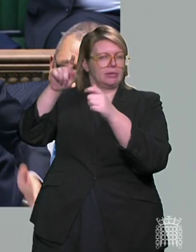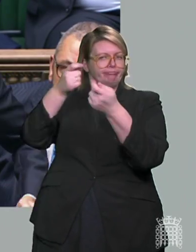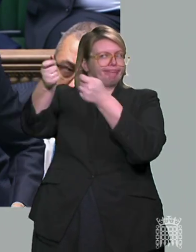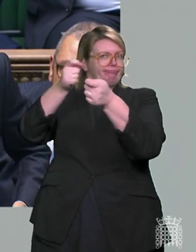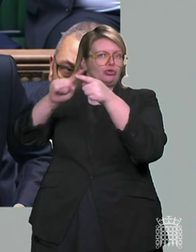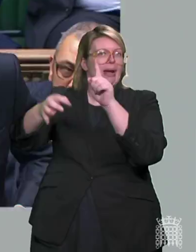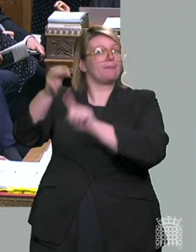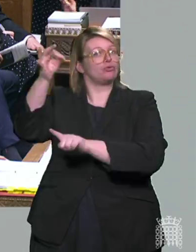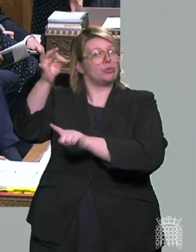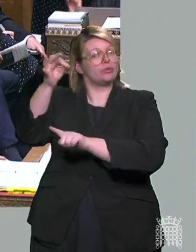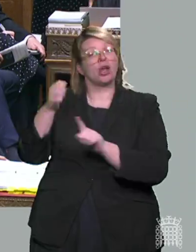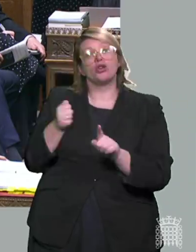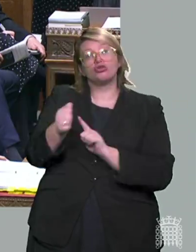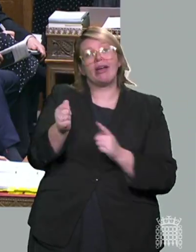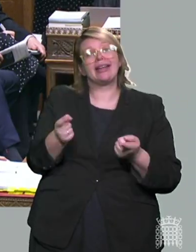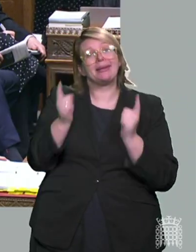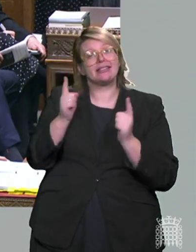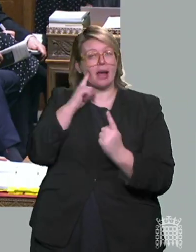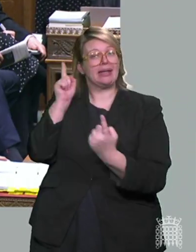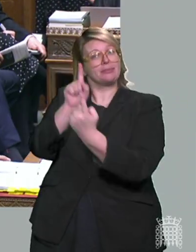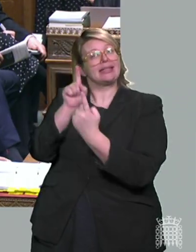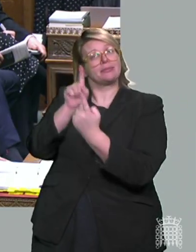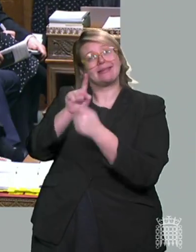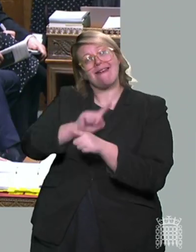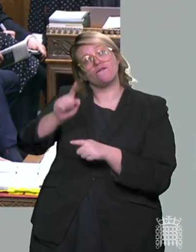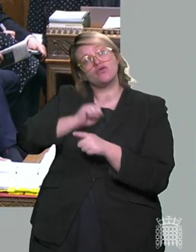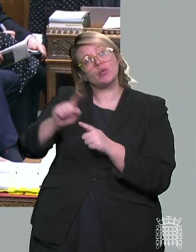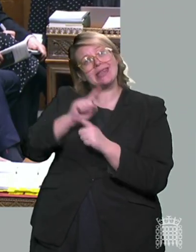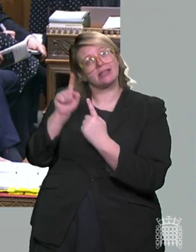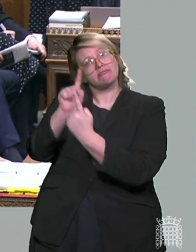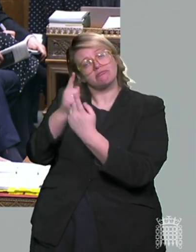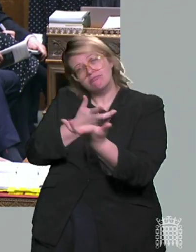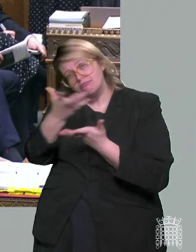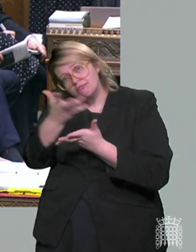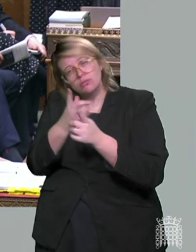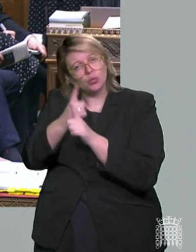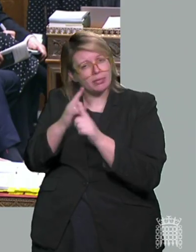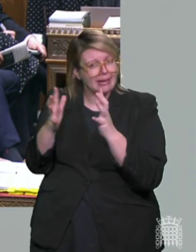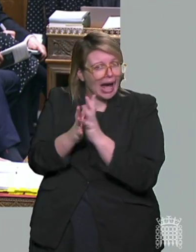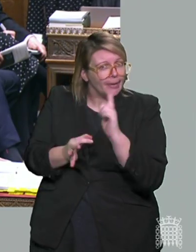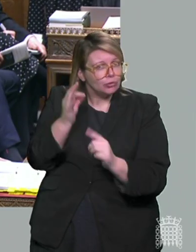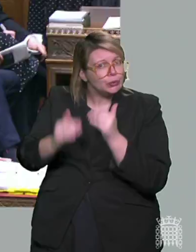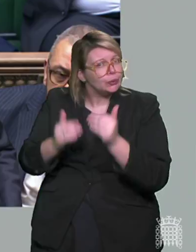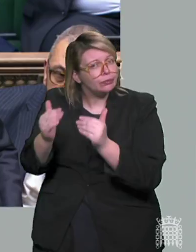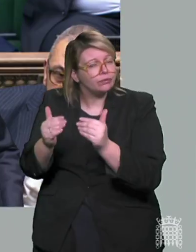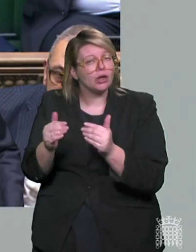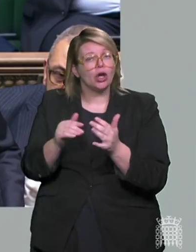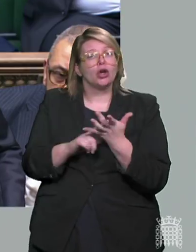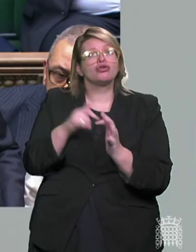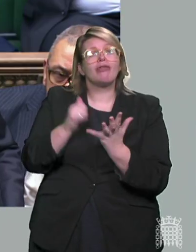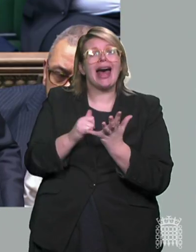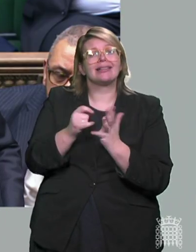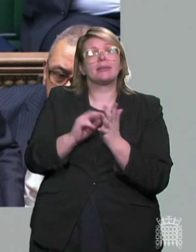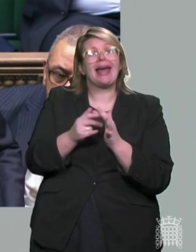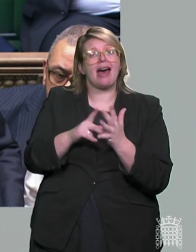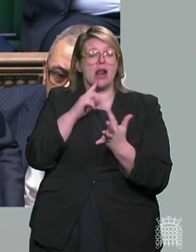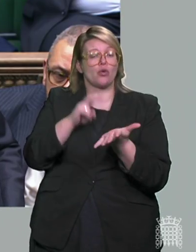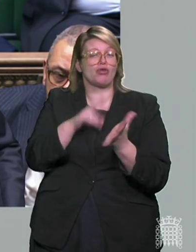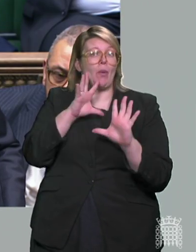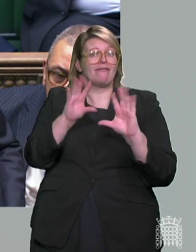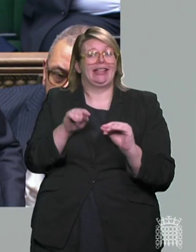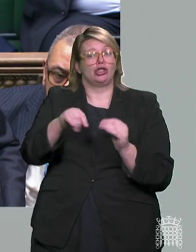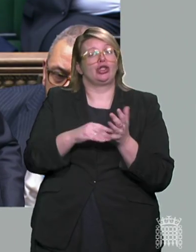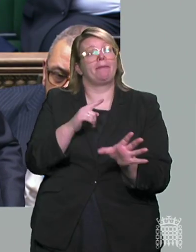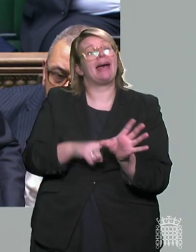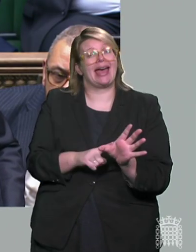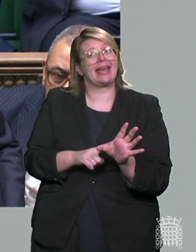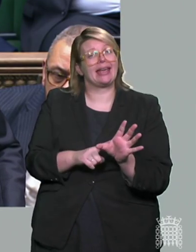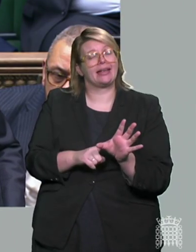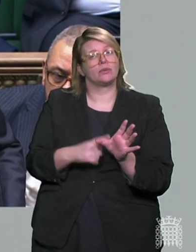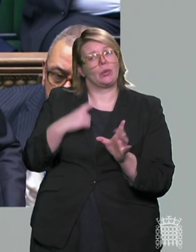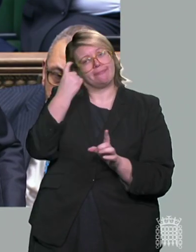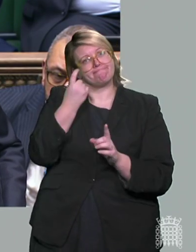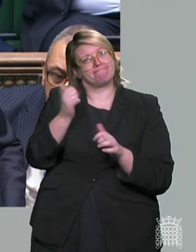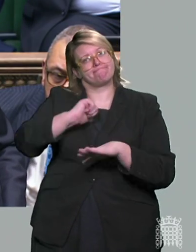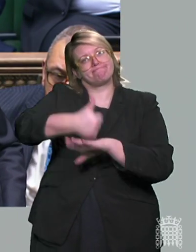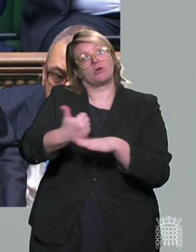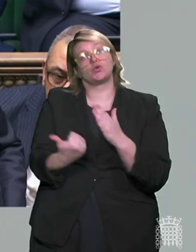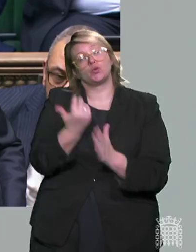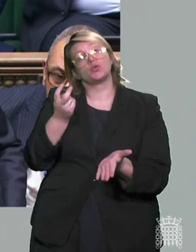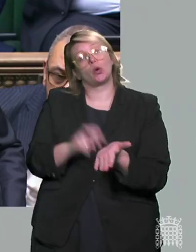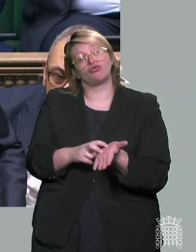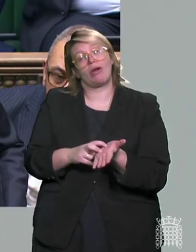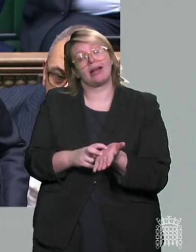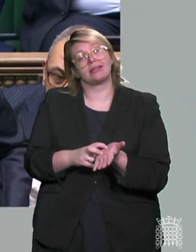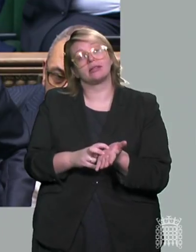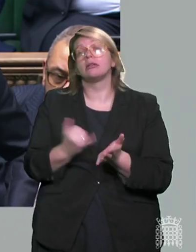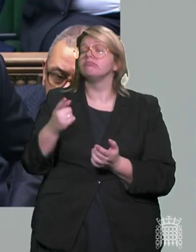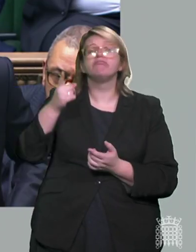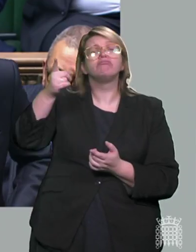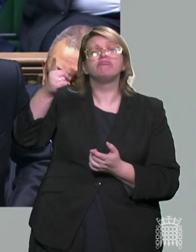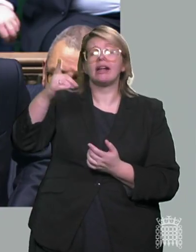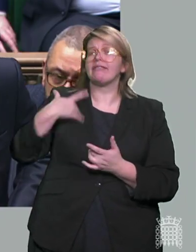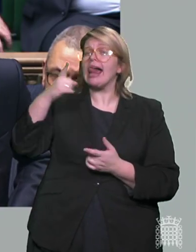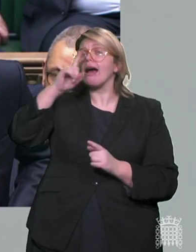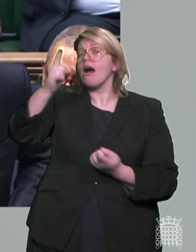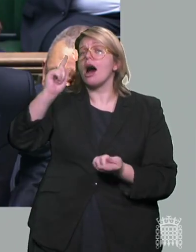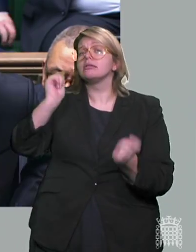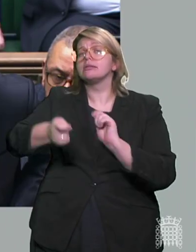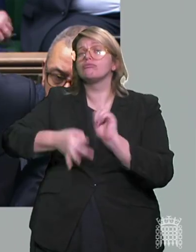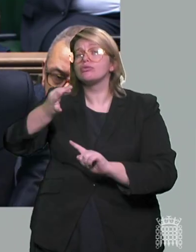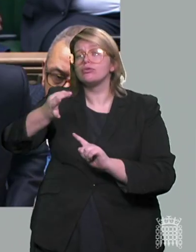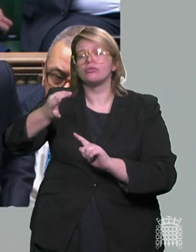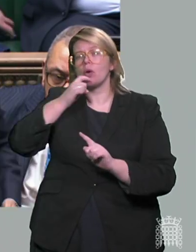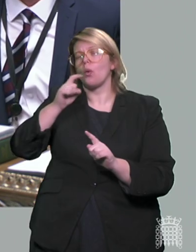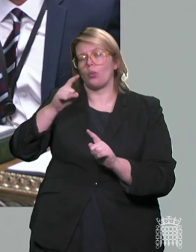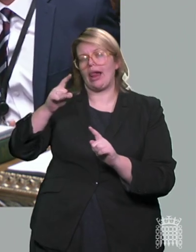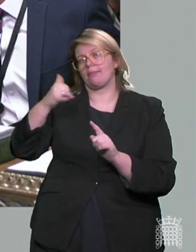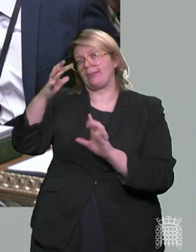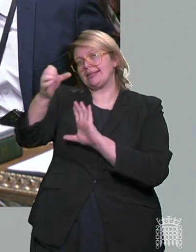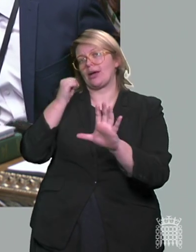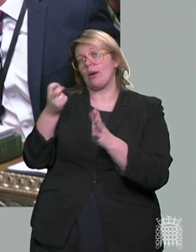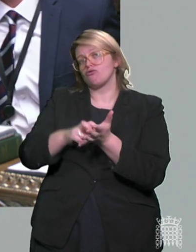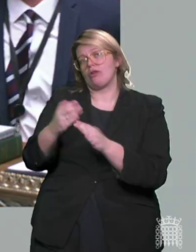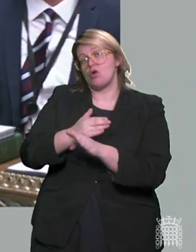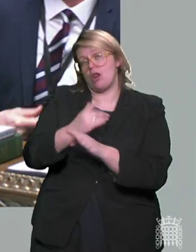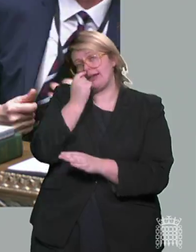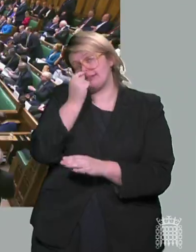The Rail Minister, my honourable Friend the Member for Bexhill and Battle, is having weekly meetings with the Rail North partnership to monitor its progress, and although the TransPennine contract expires in May and we are working on a new contract, if Ministers conclude that the operator cannot be turned around, other decisions may have to be made.